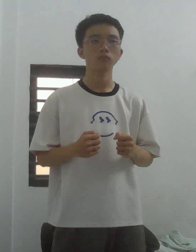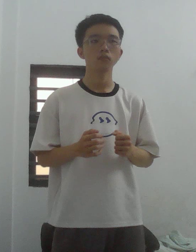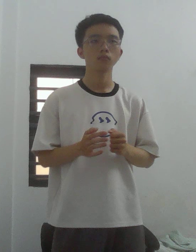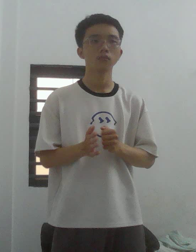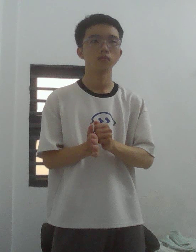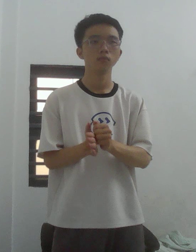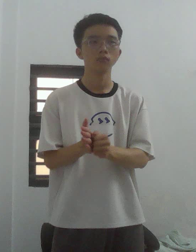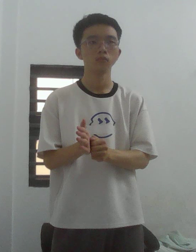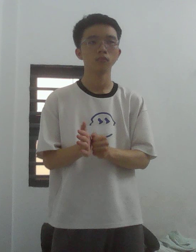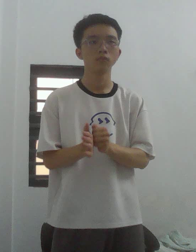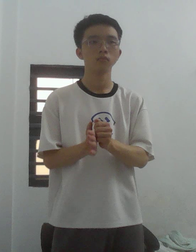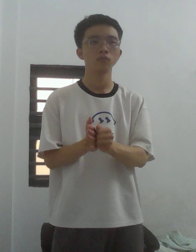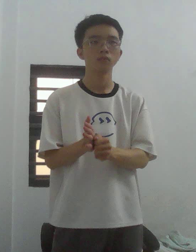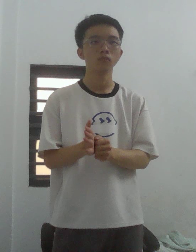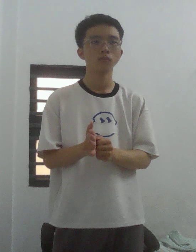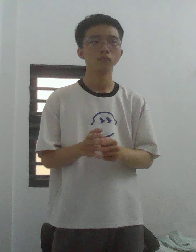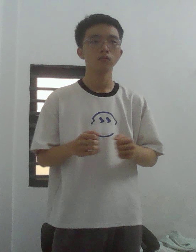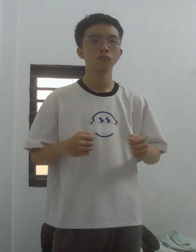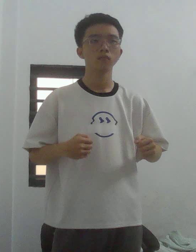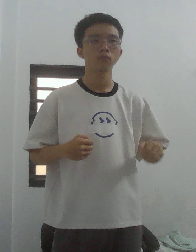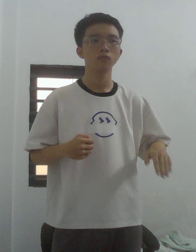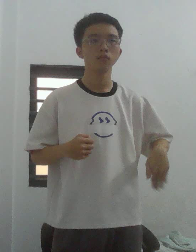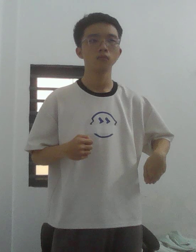thang sau